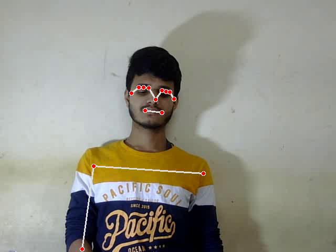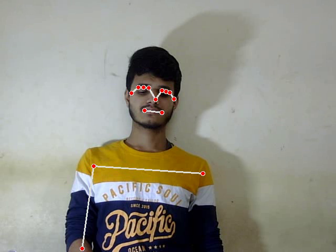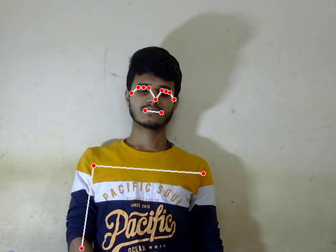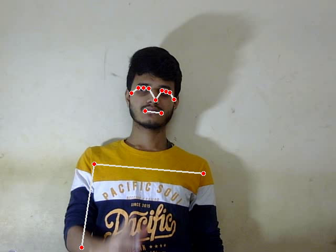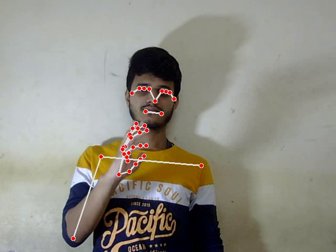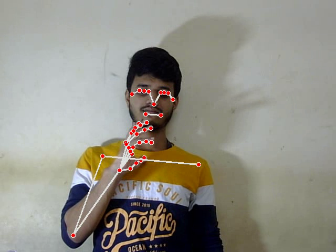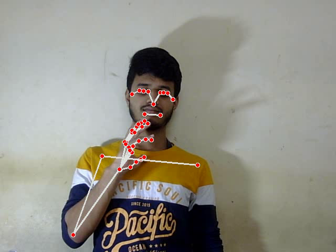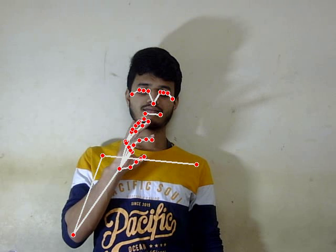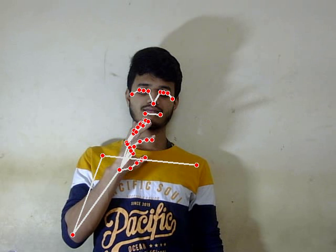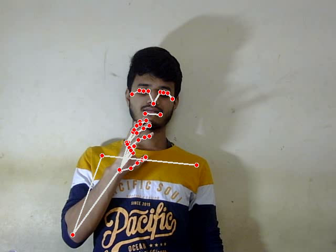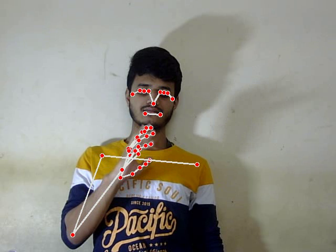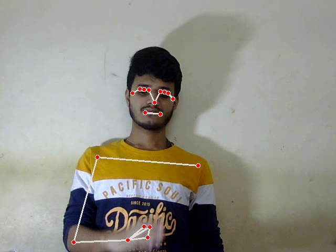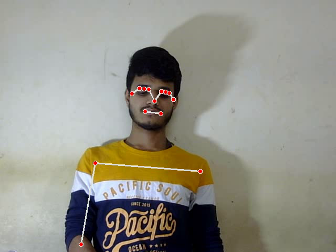fine